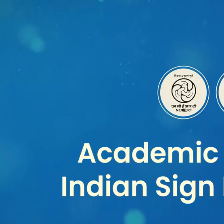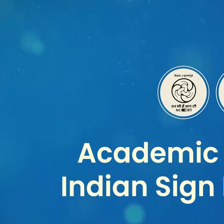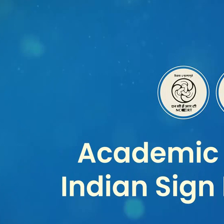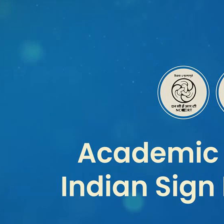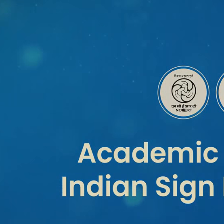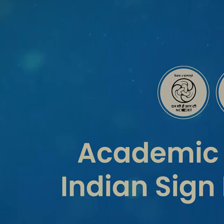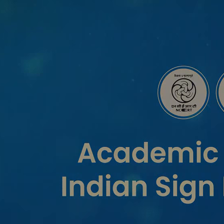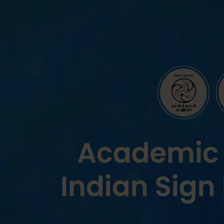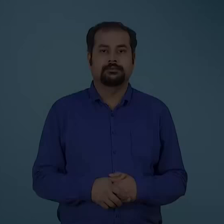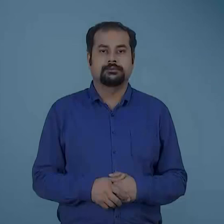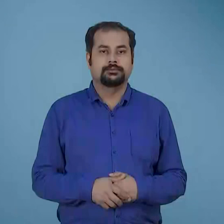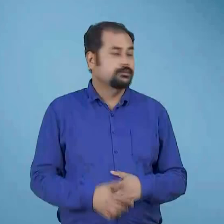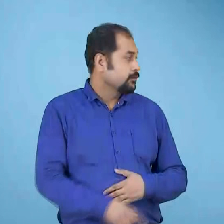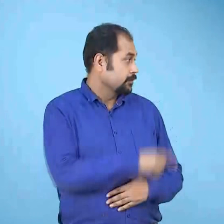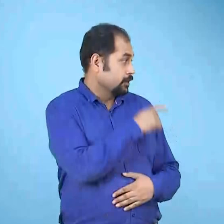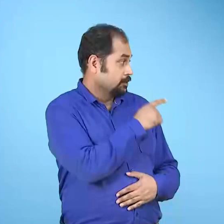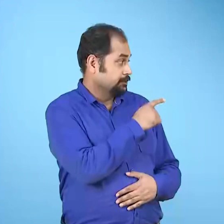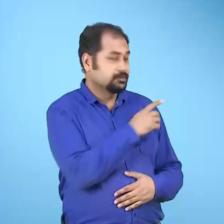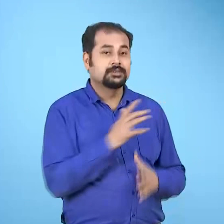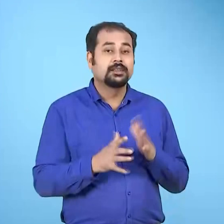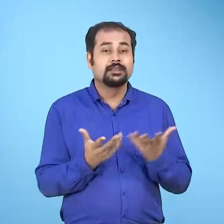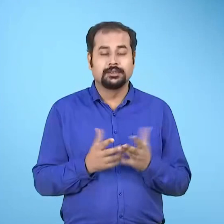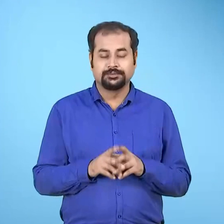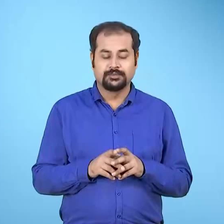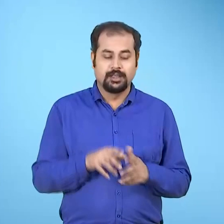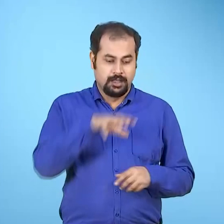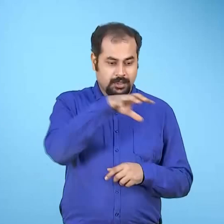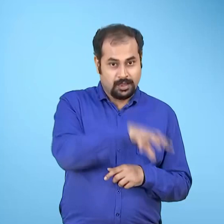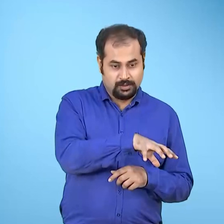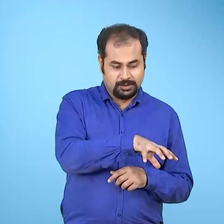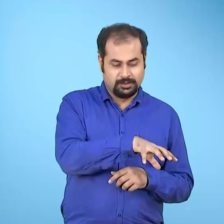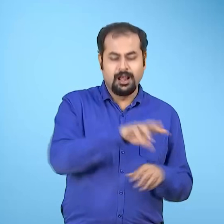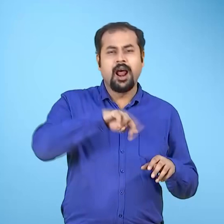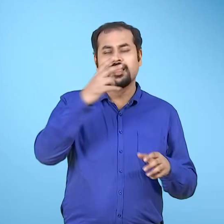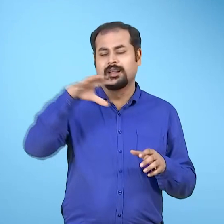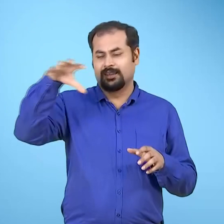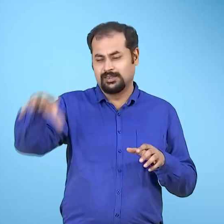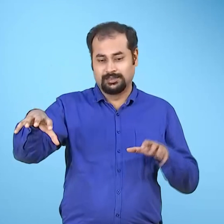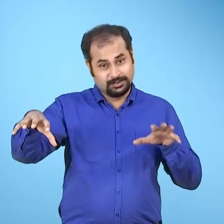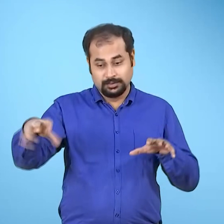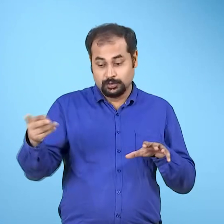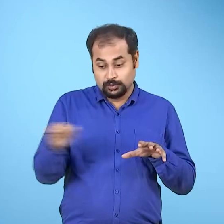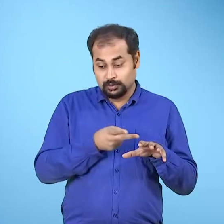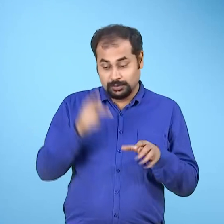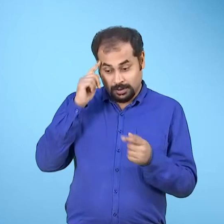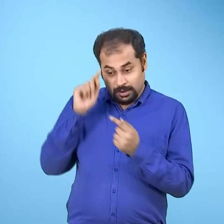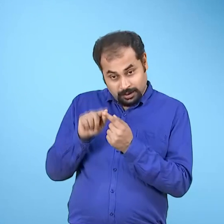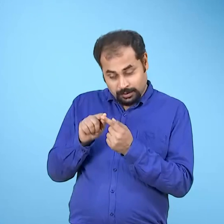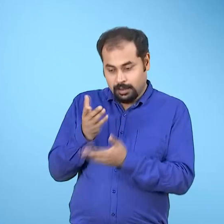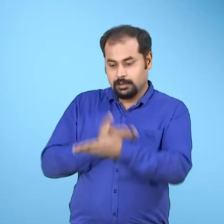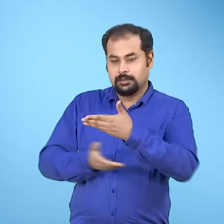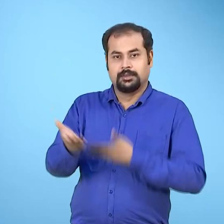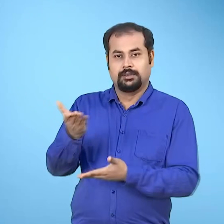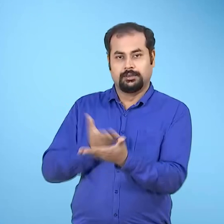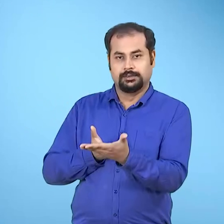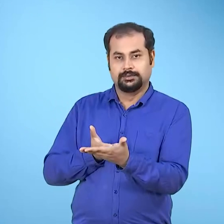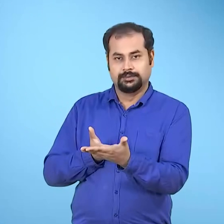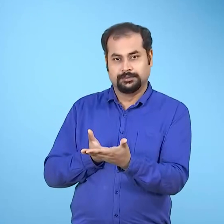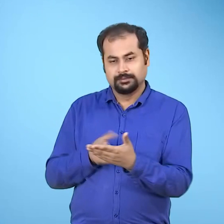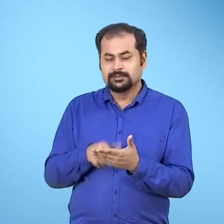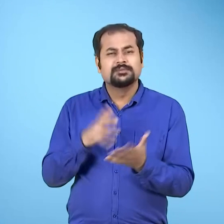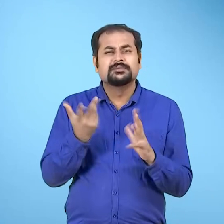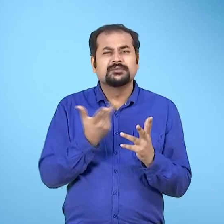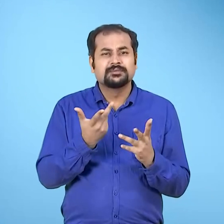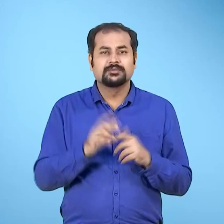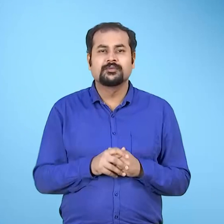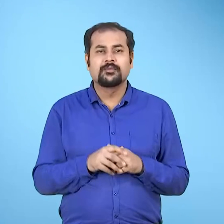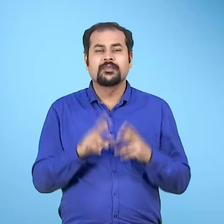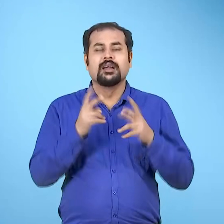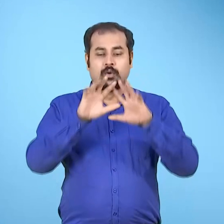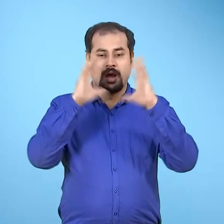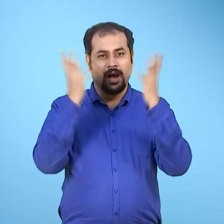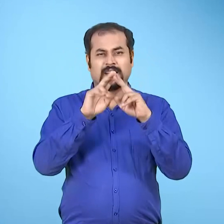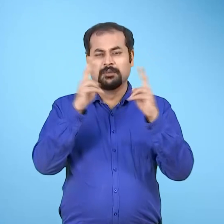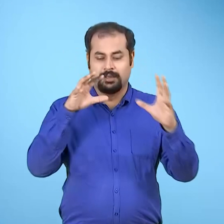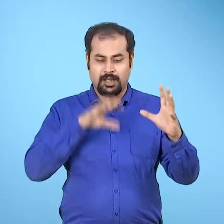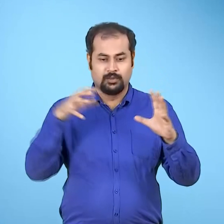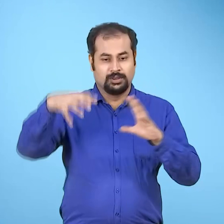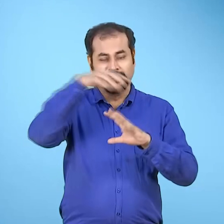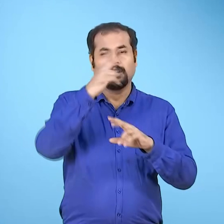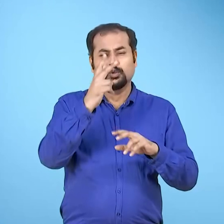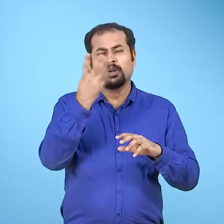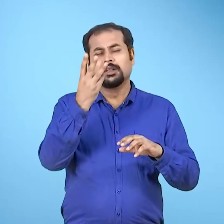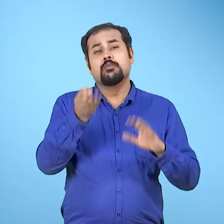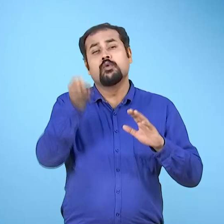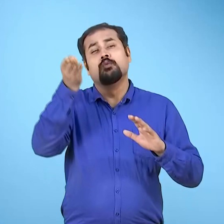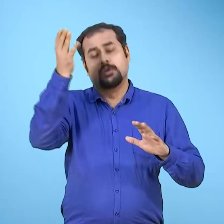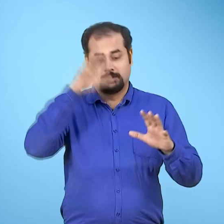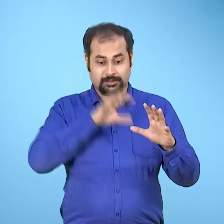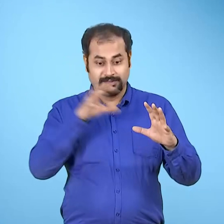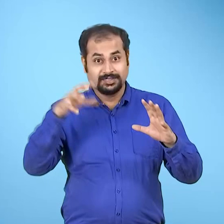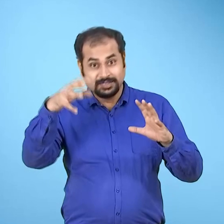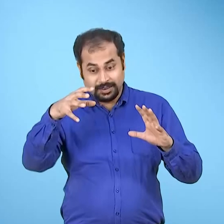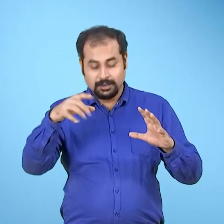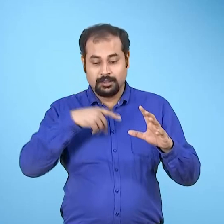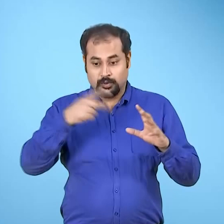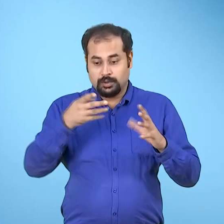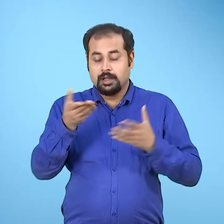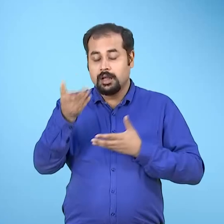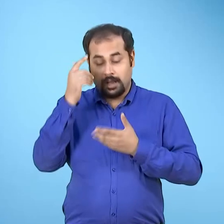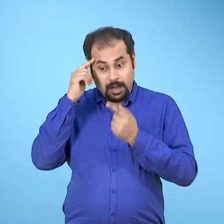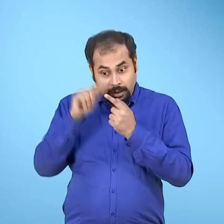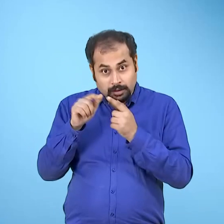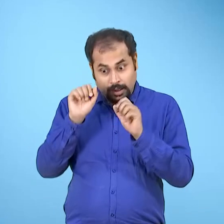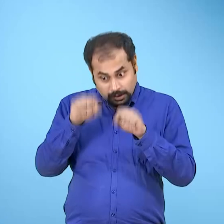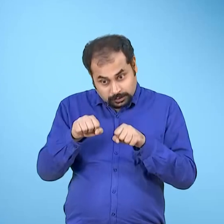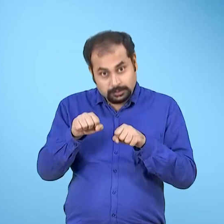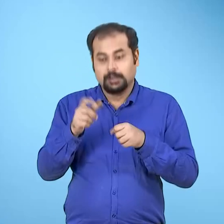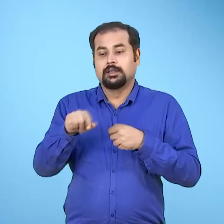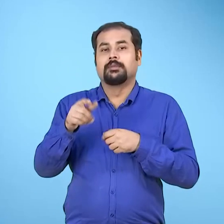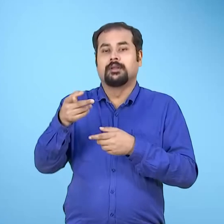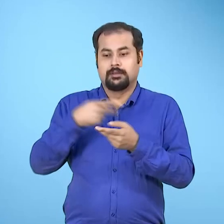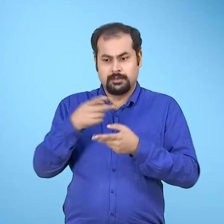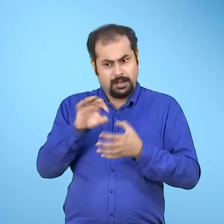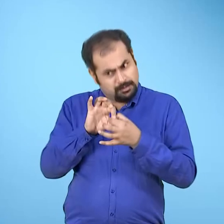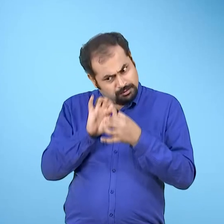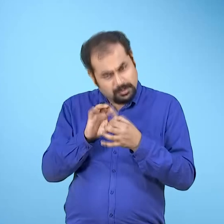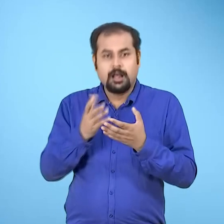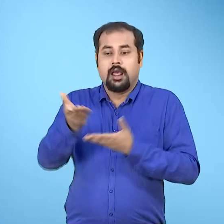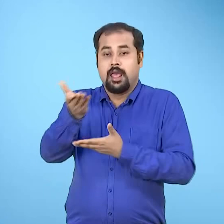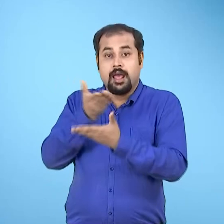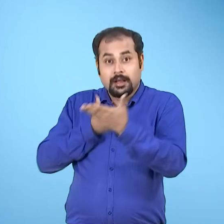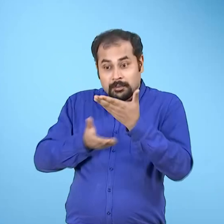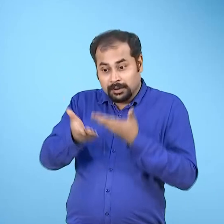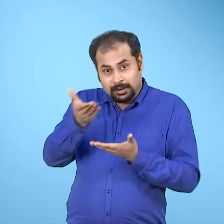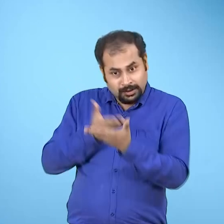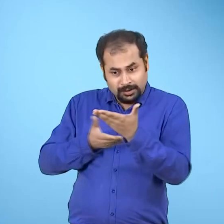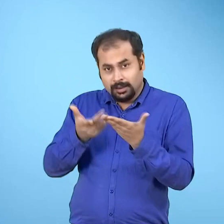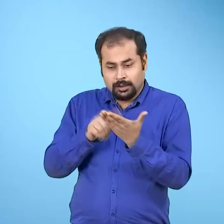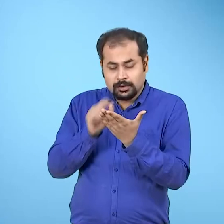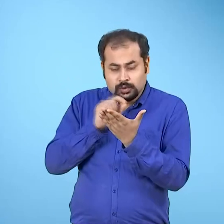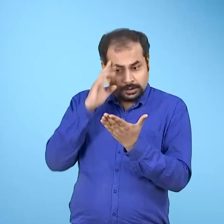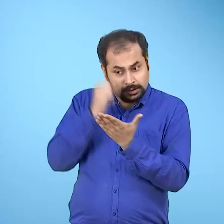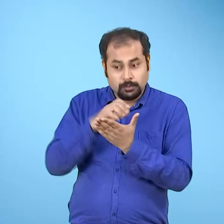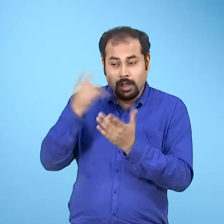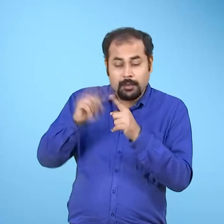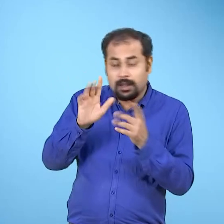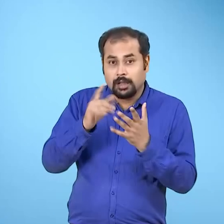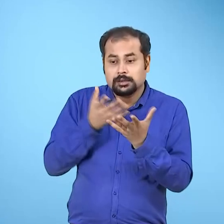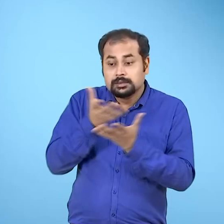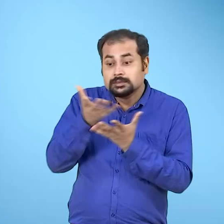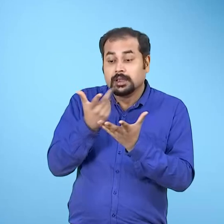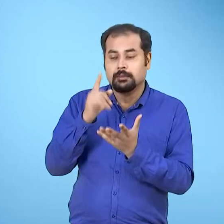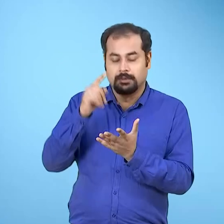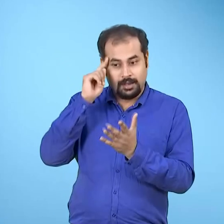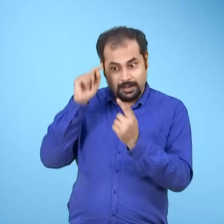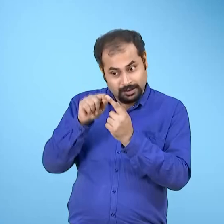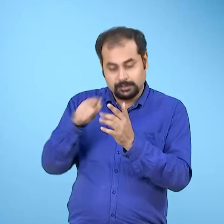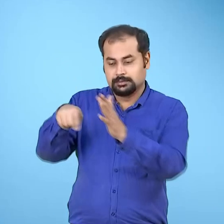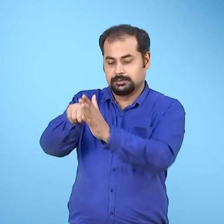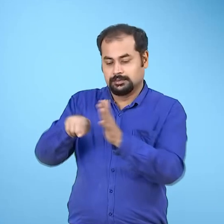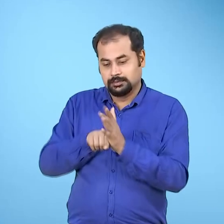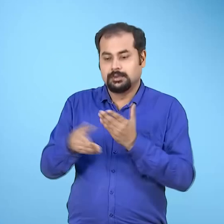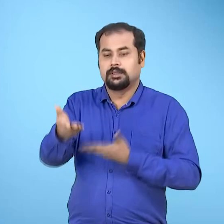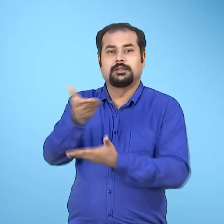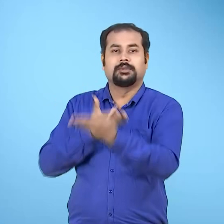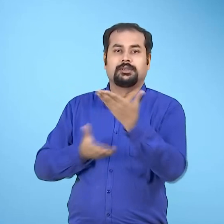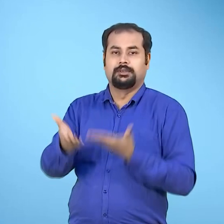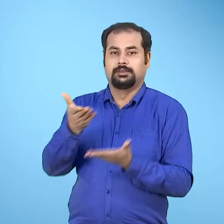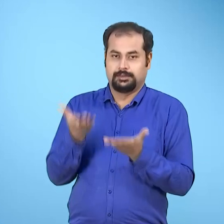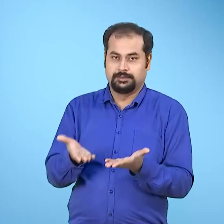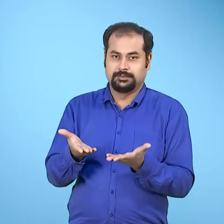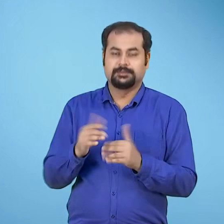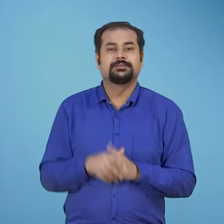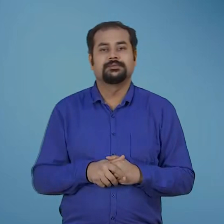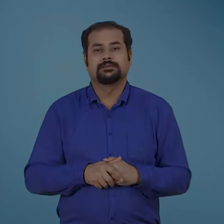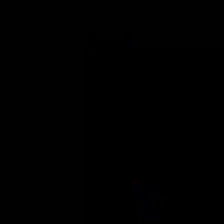Treaty This sign refers to treaty. A treaty is a formal written agreement between two or more countries. It assigns specific responsibilities for the parties and they are bound by the treaty.